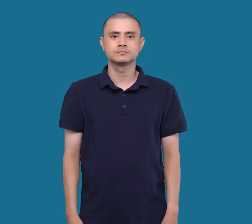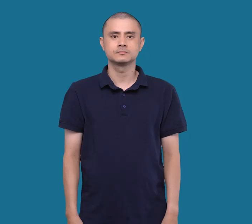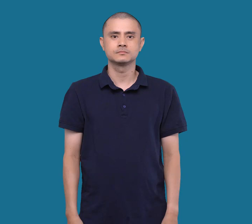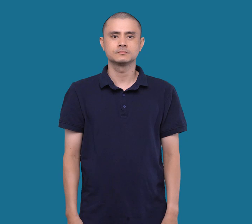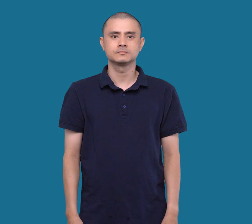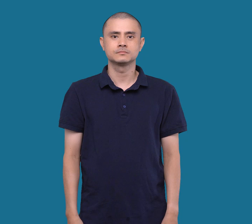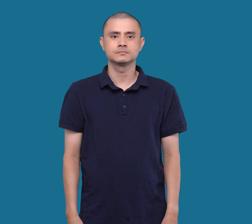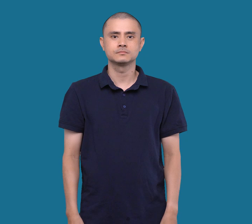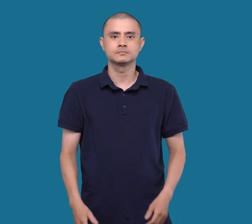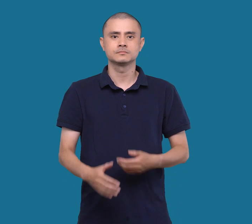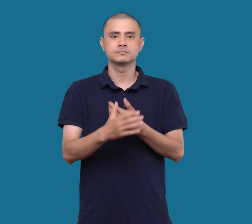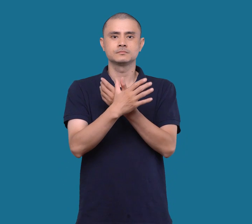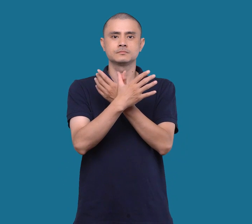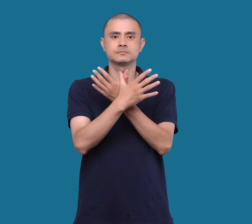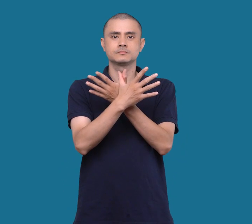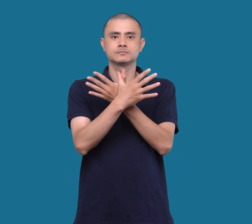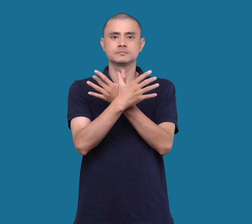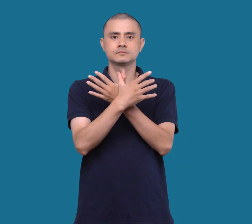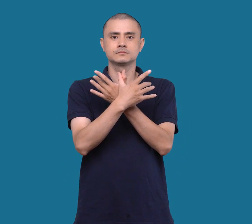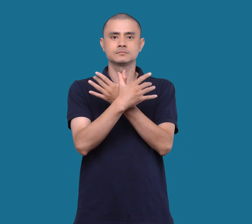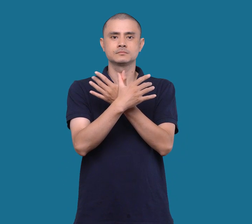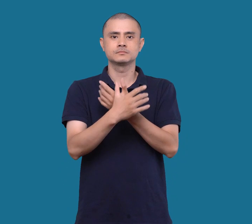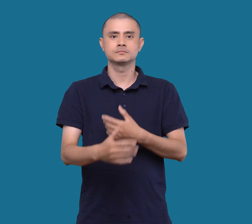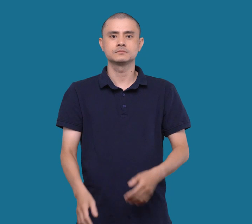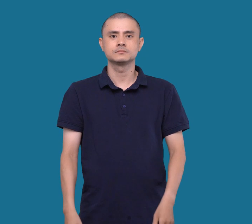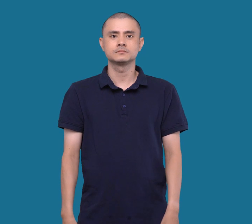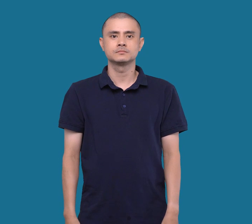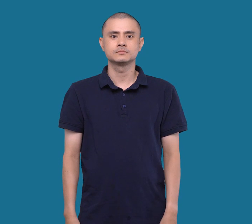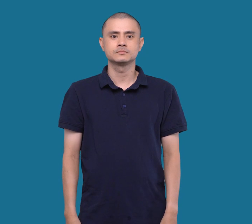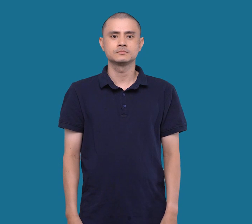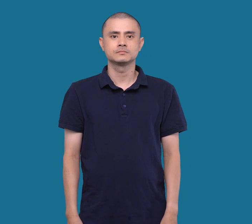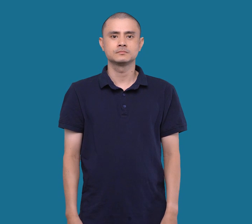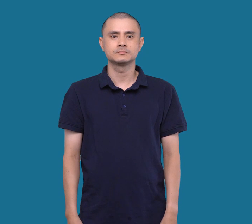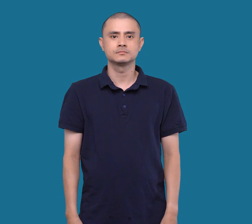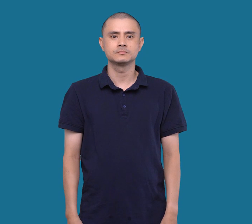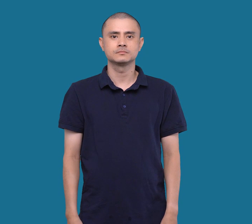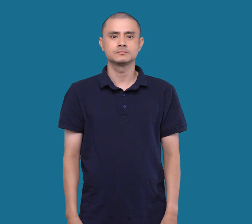Albania (nước Albania)